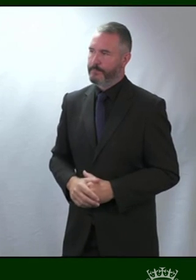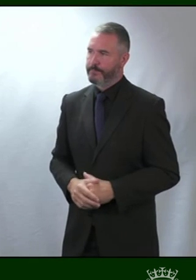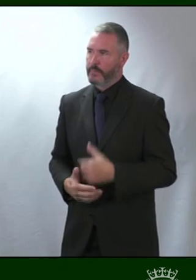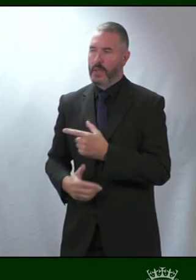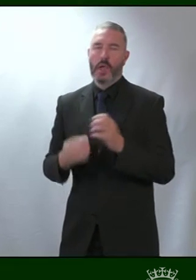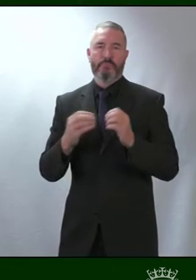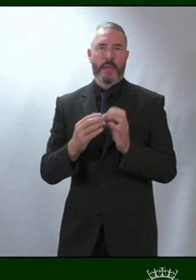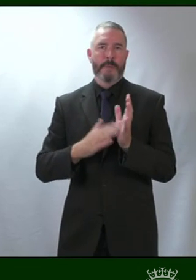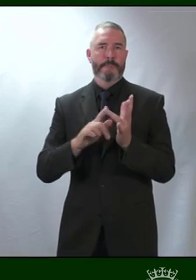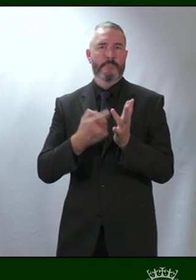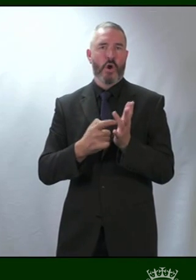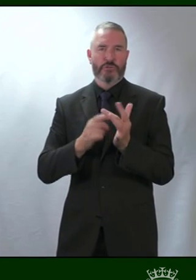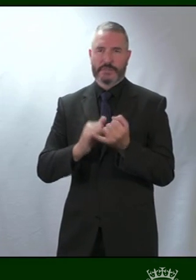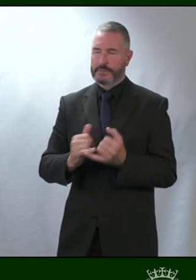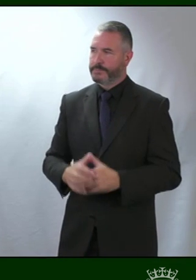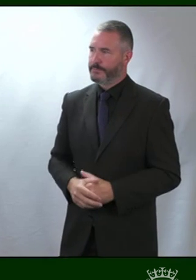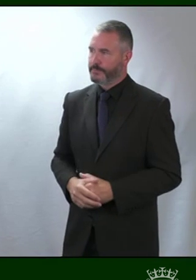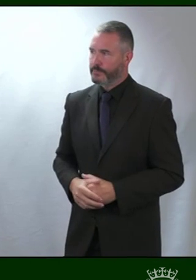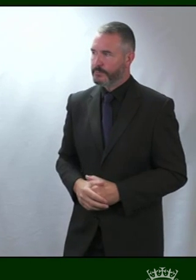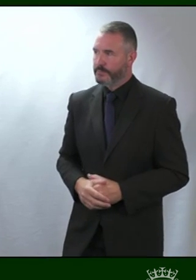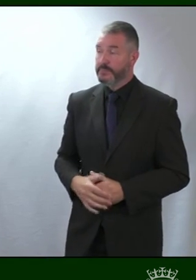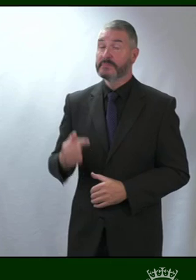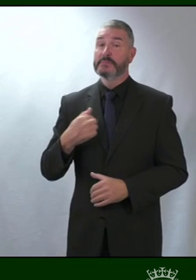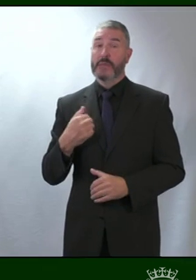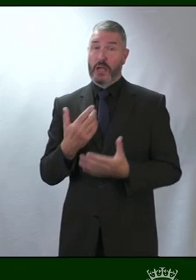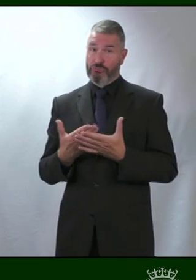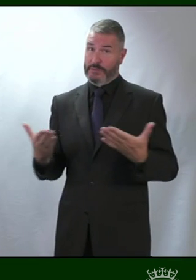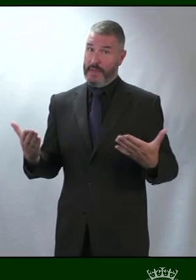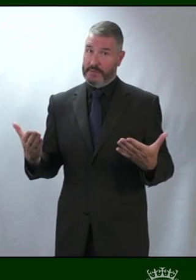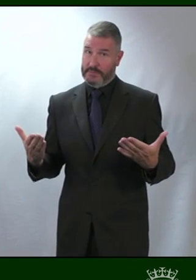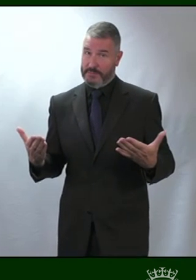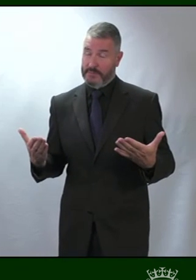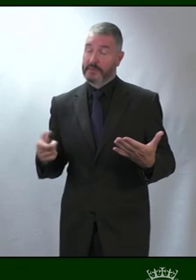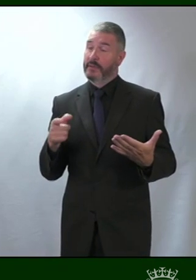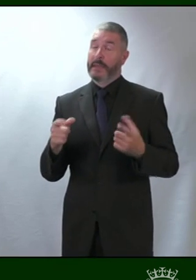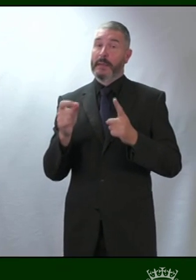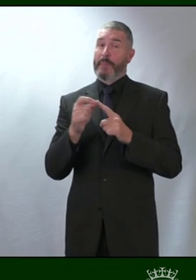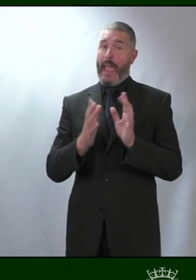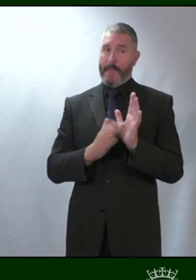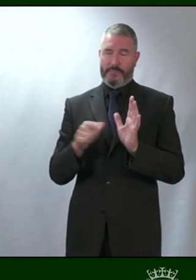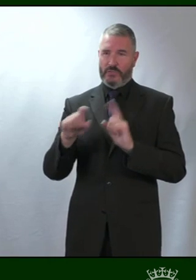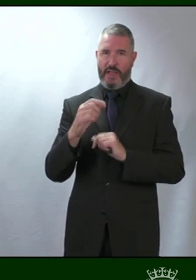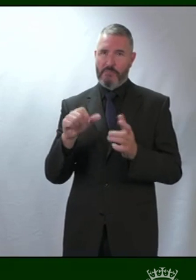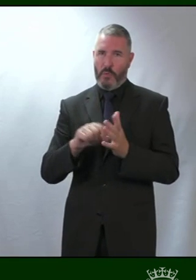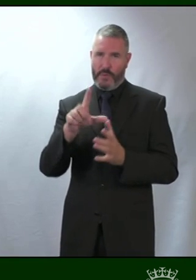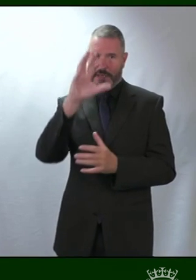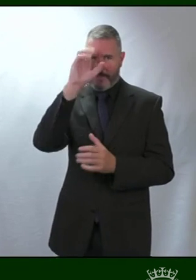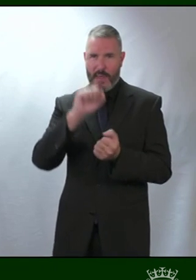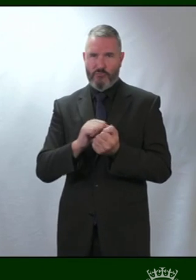I hope, respectfully, that the Prime Minister is not having problems with his memory.